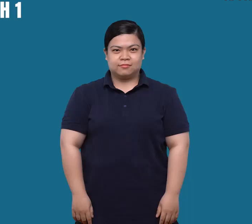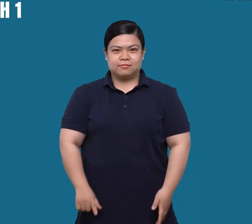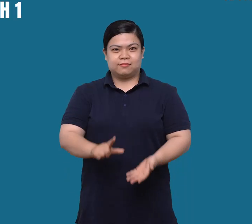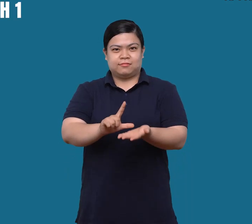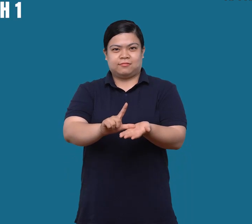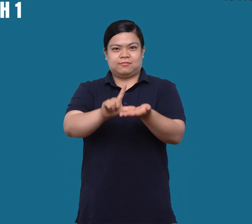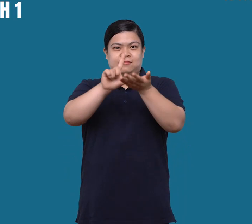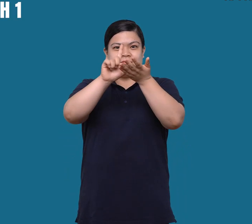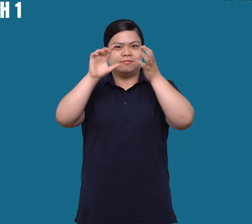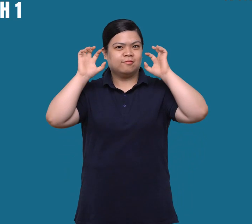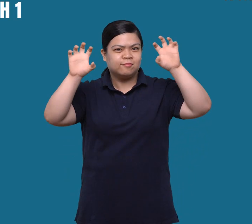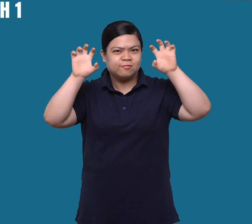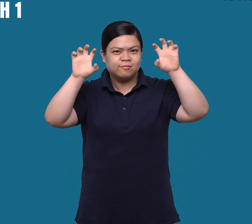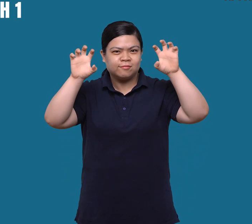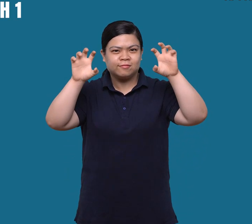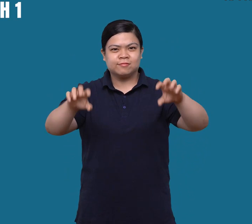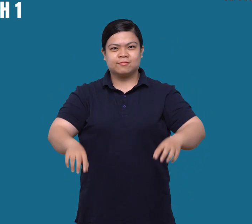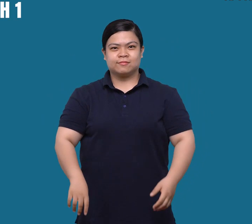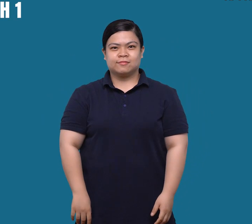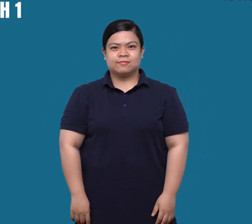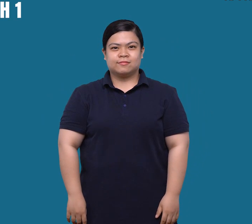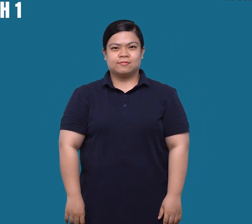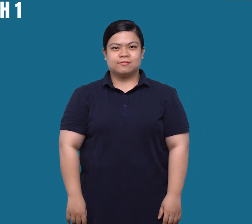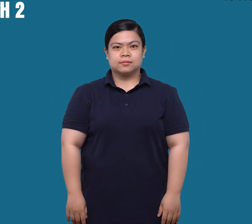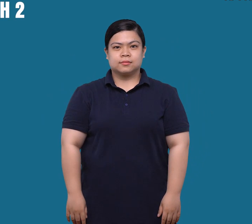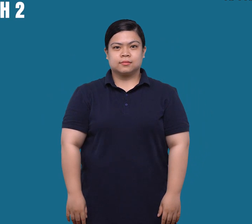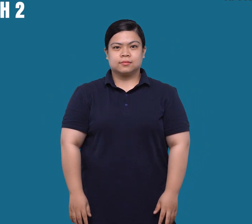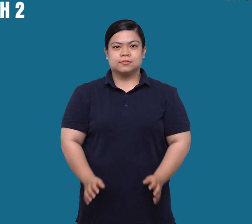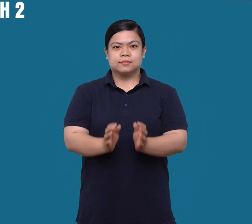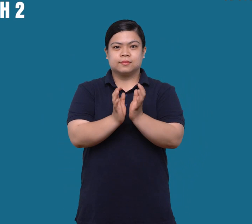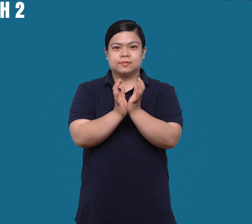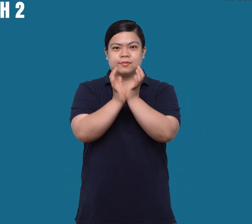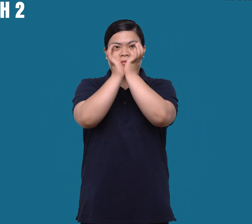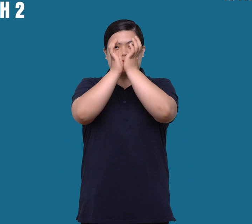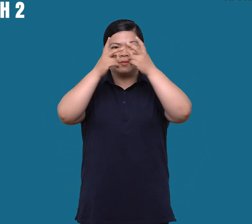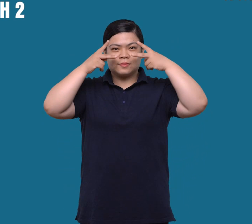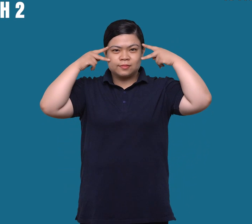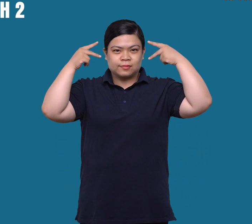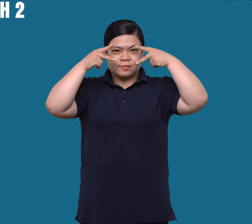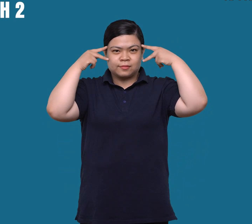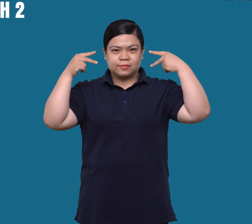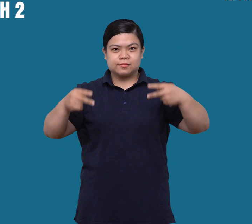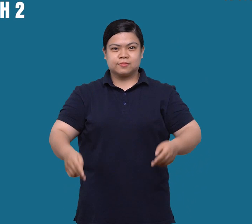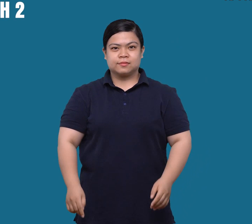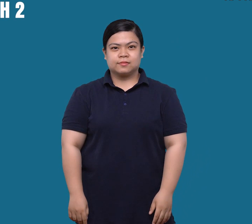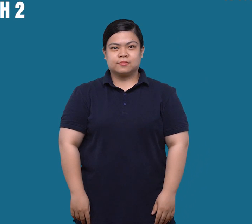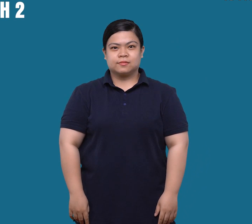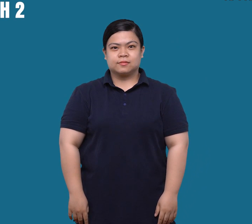lễ Halloween 31/10